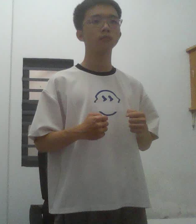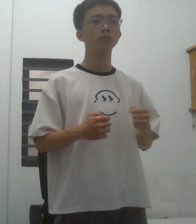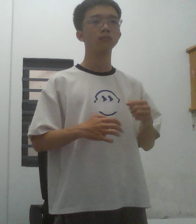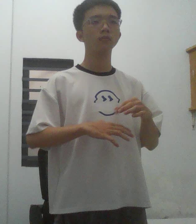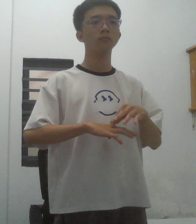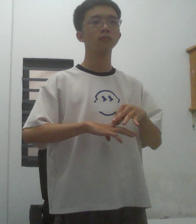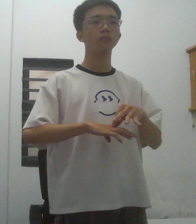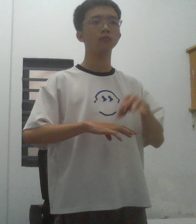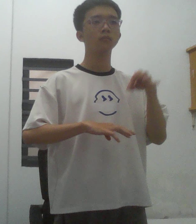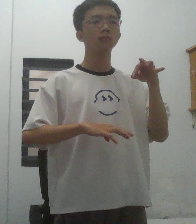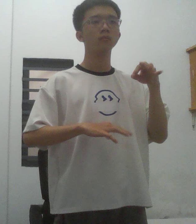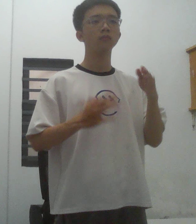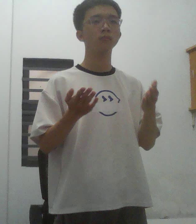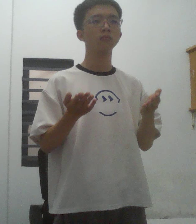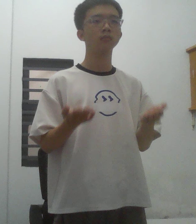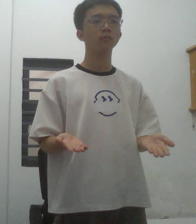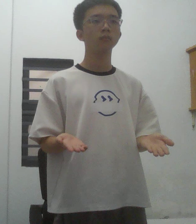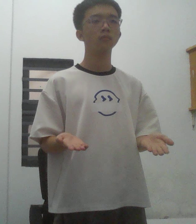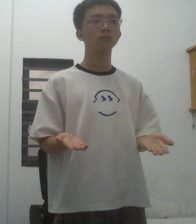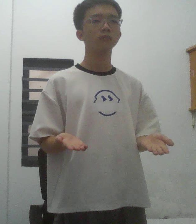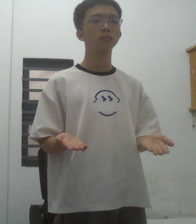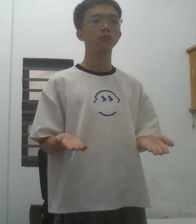tuan nay